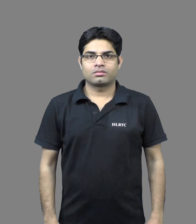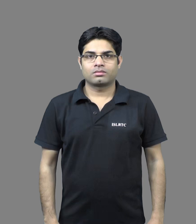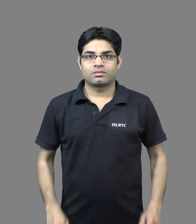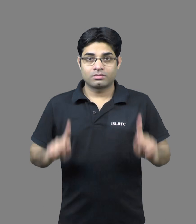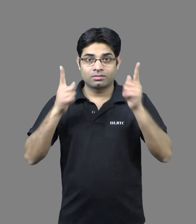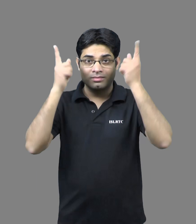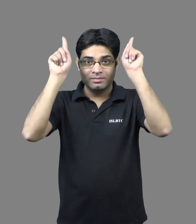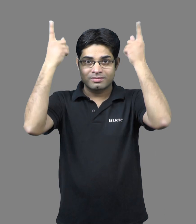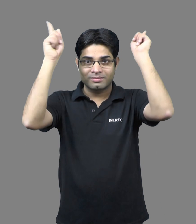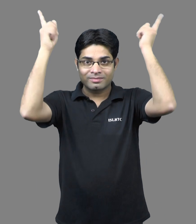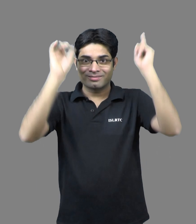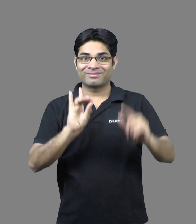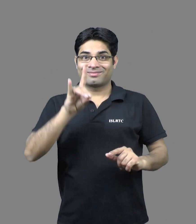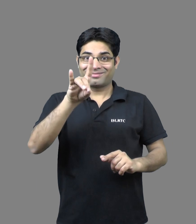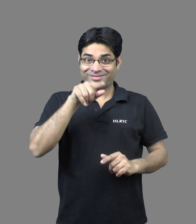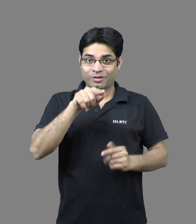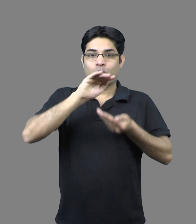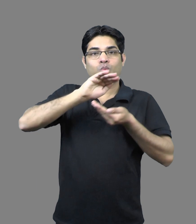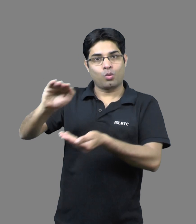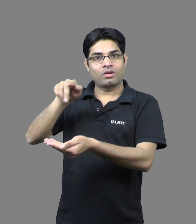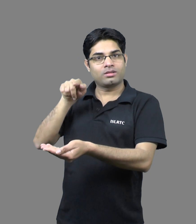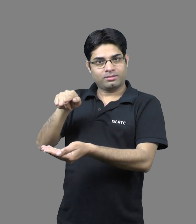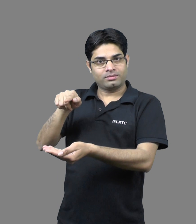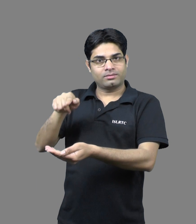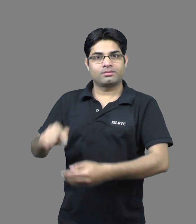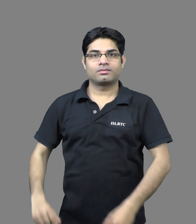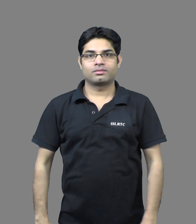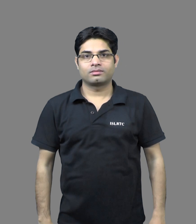Fawn